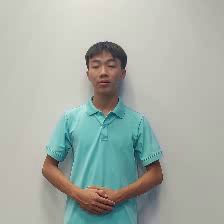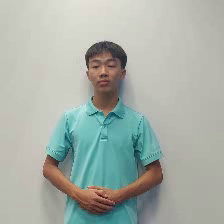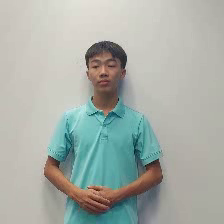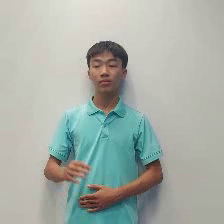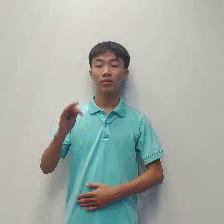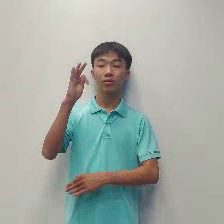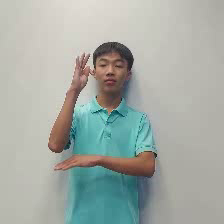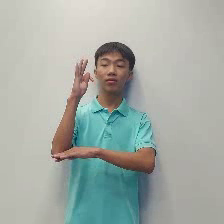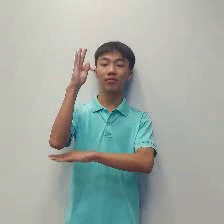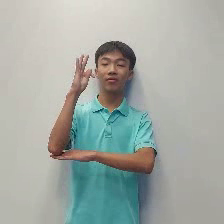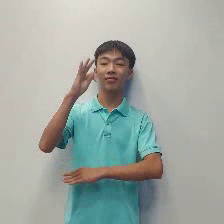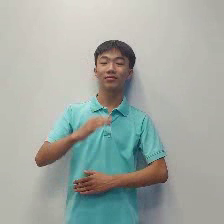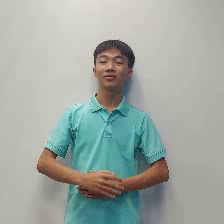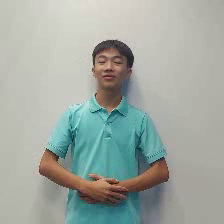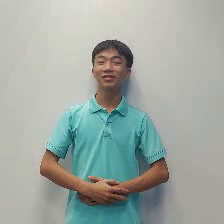Trưa